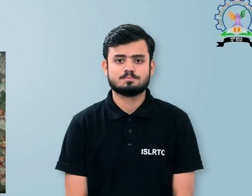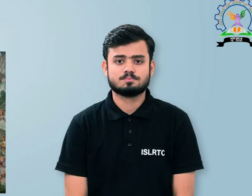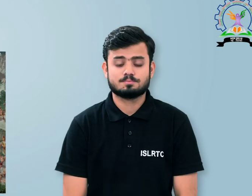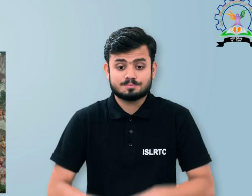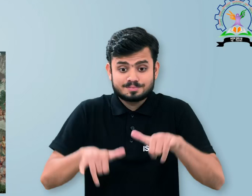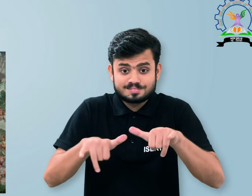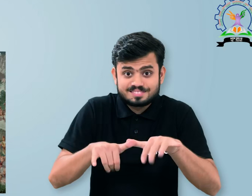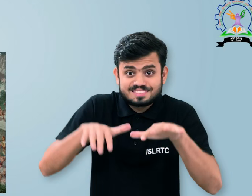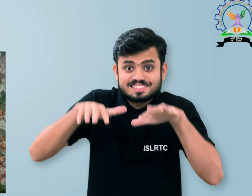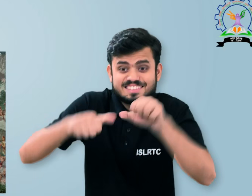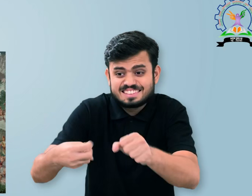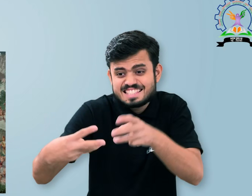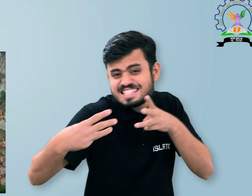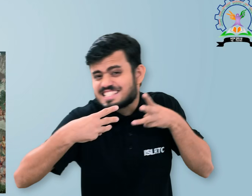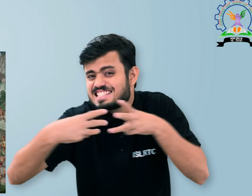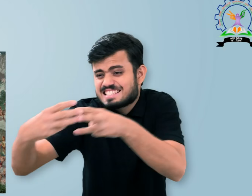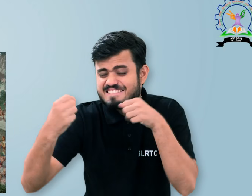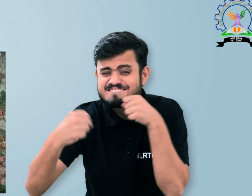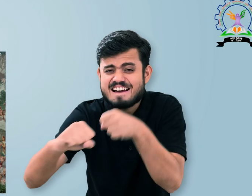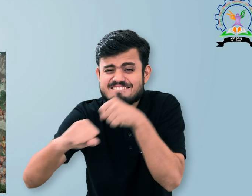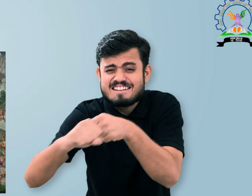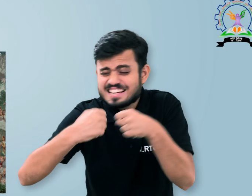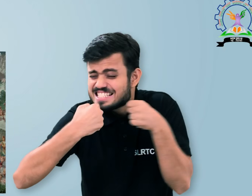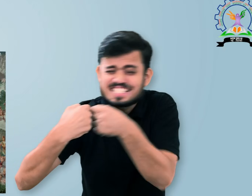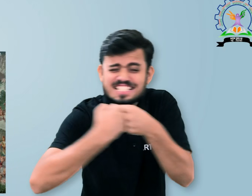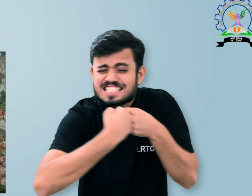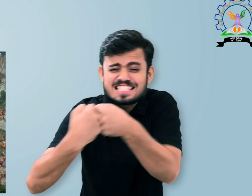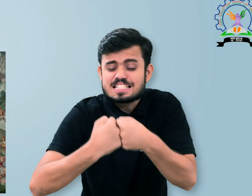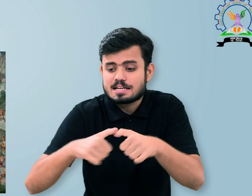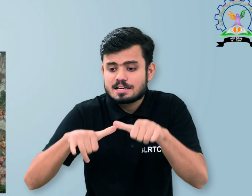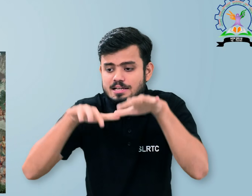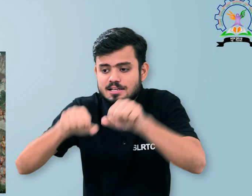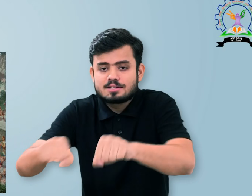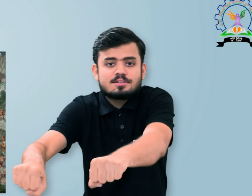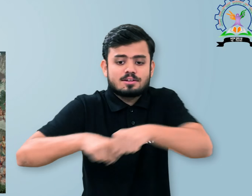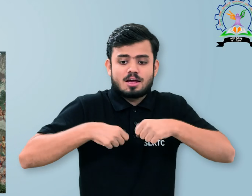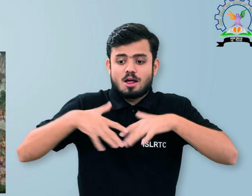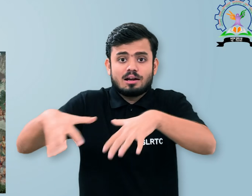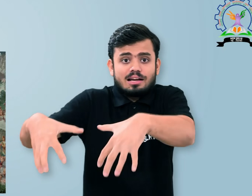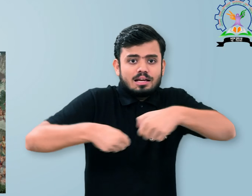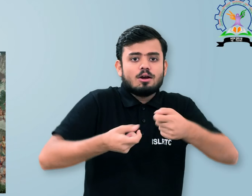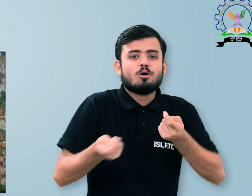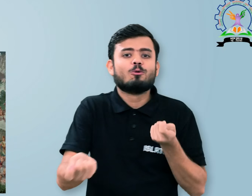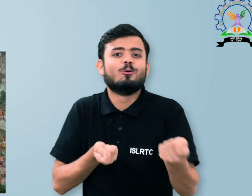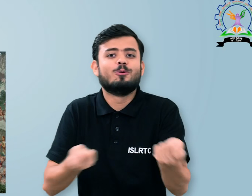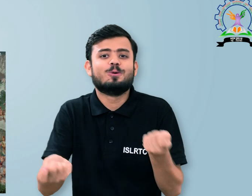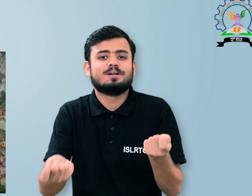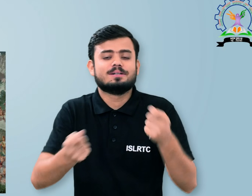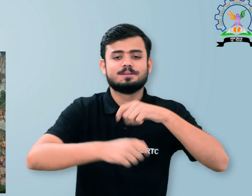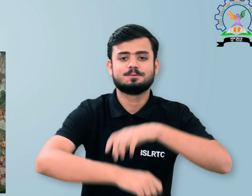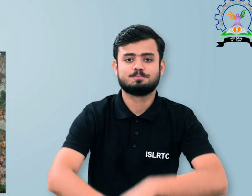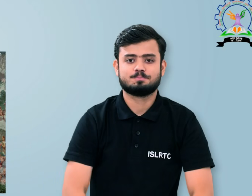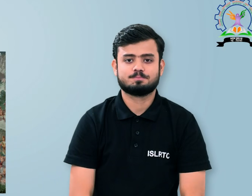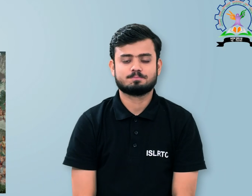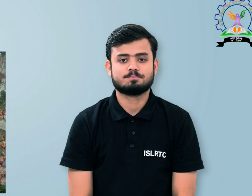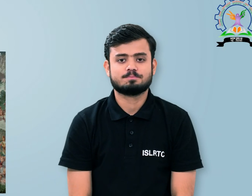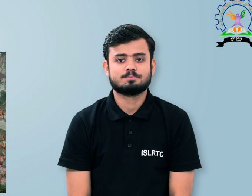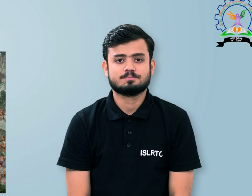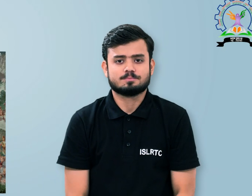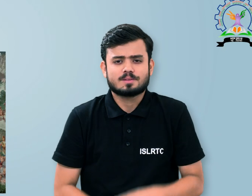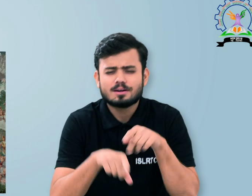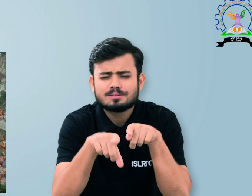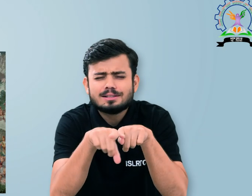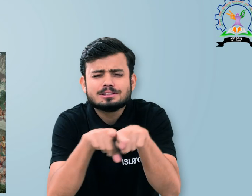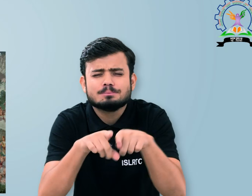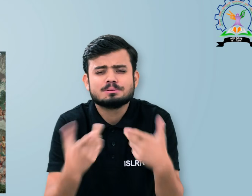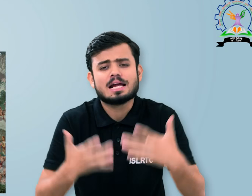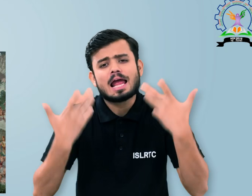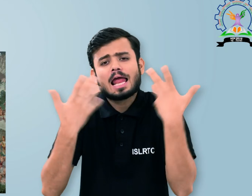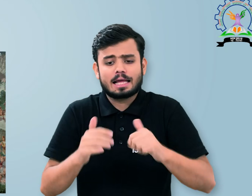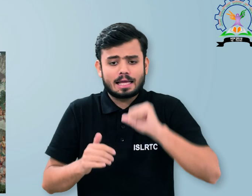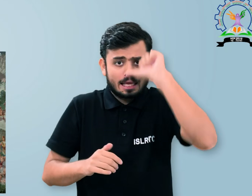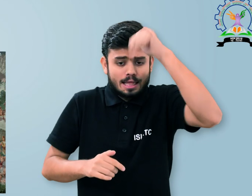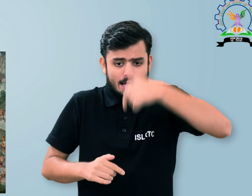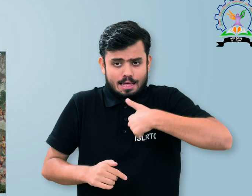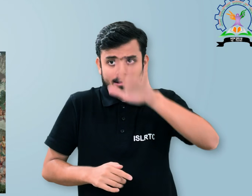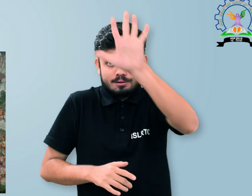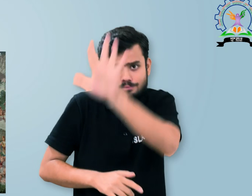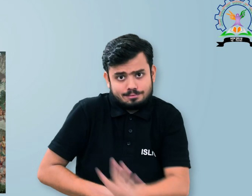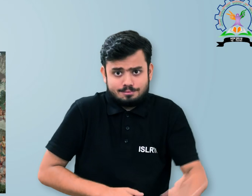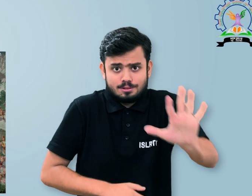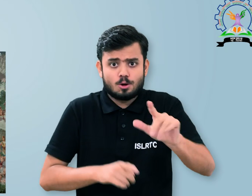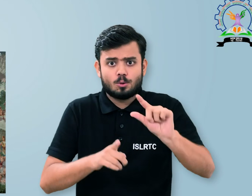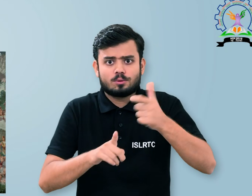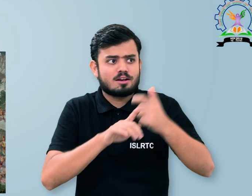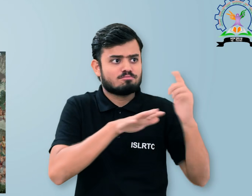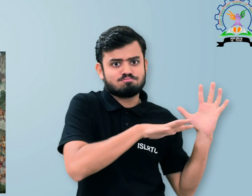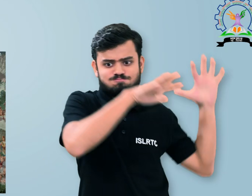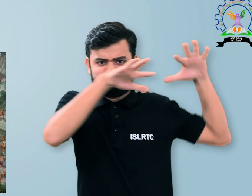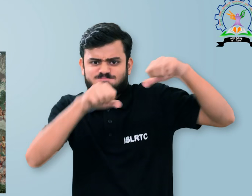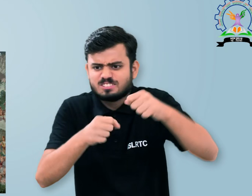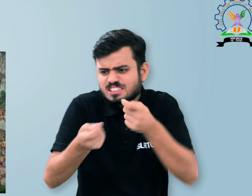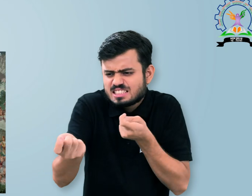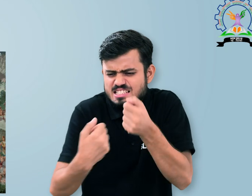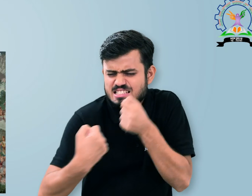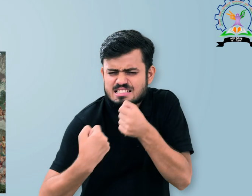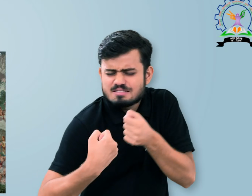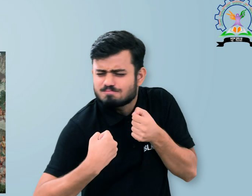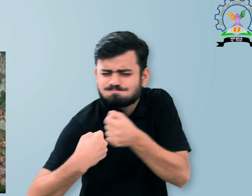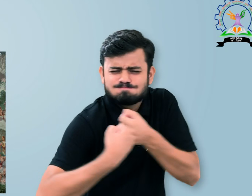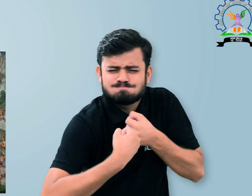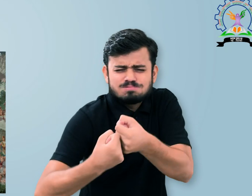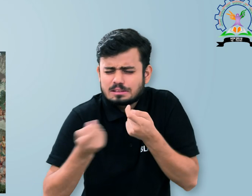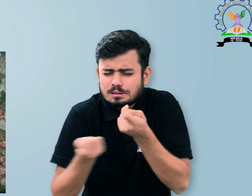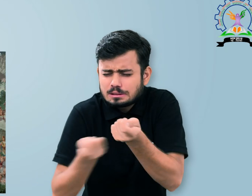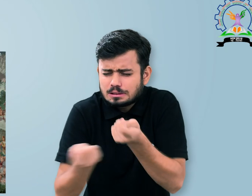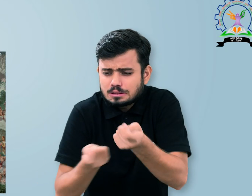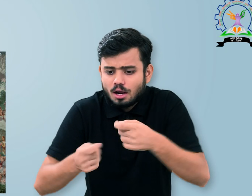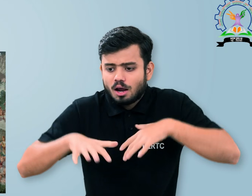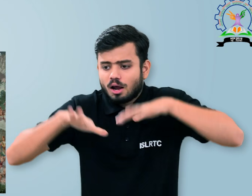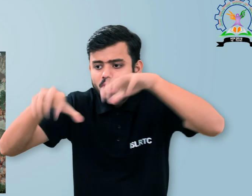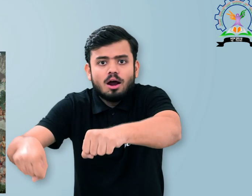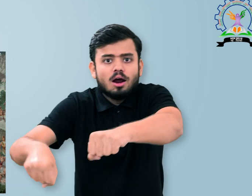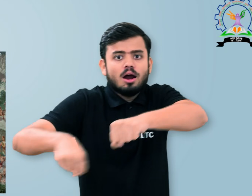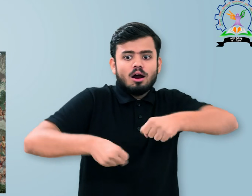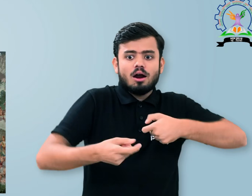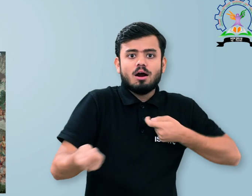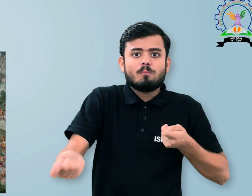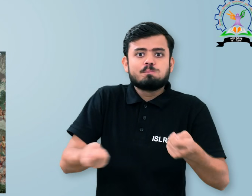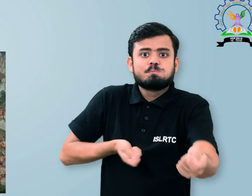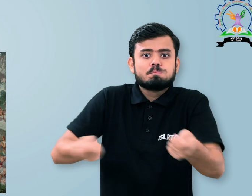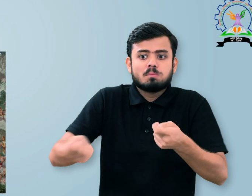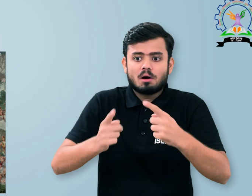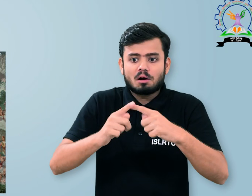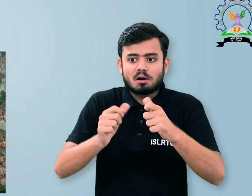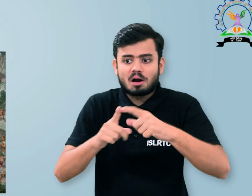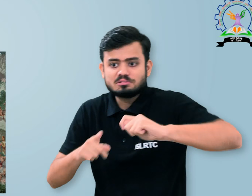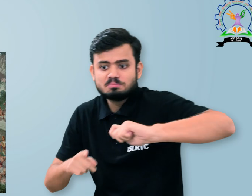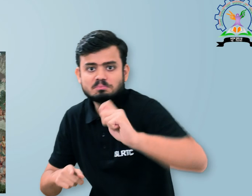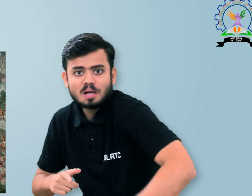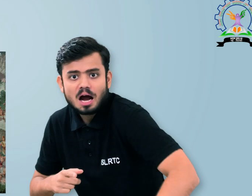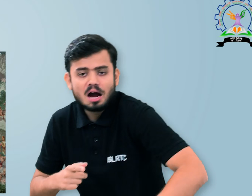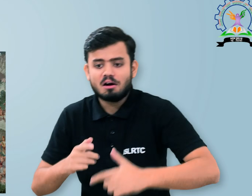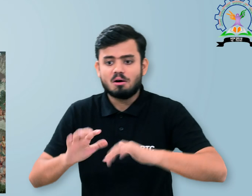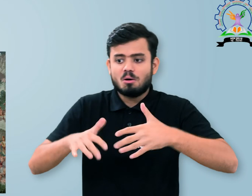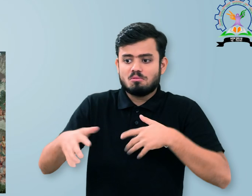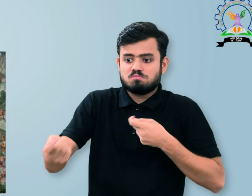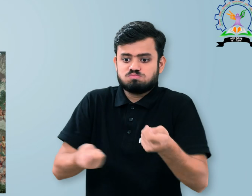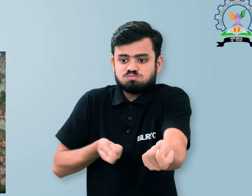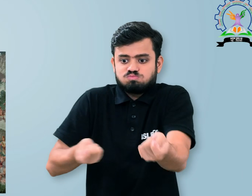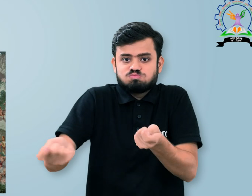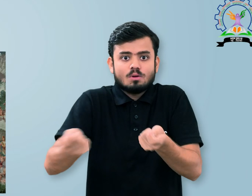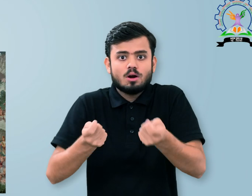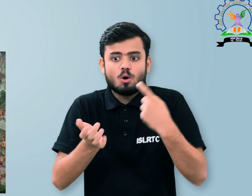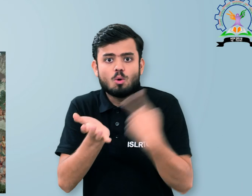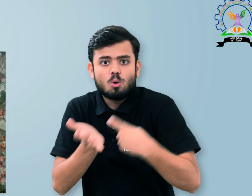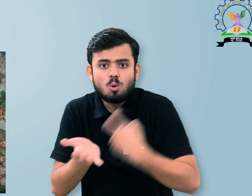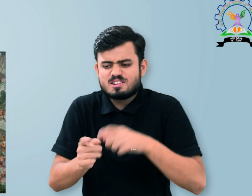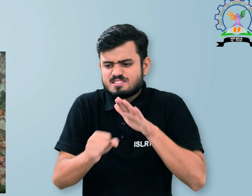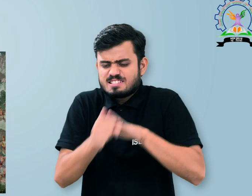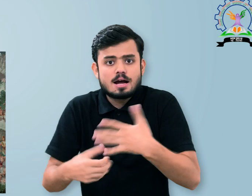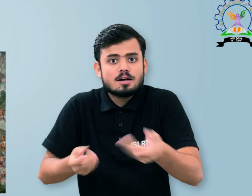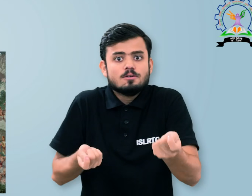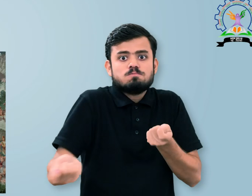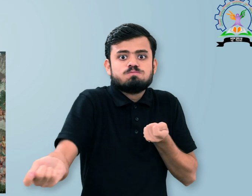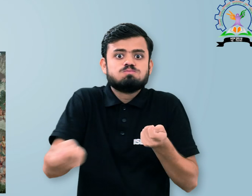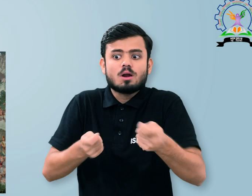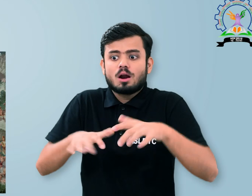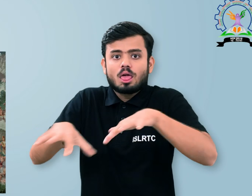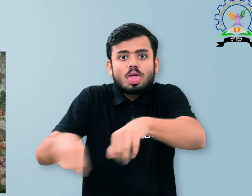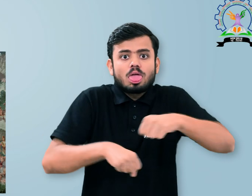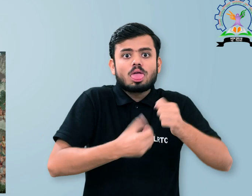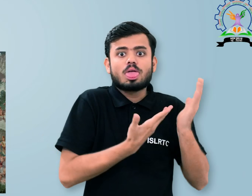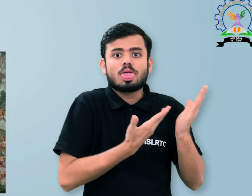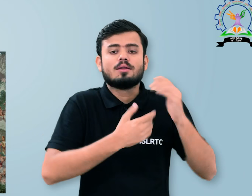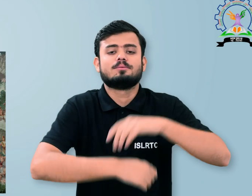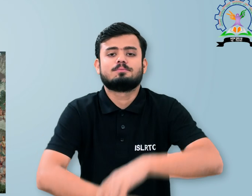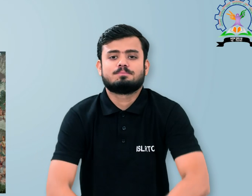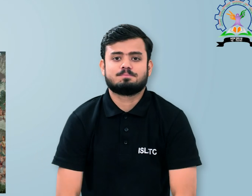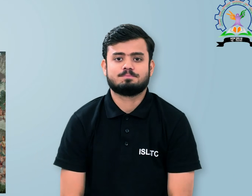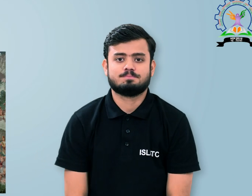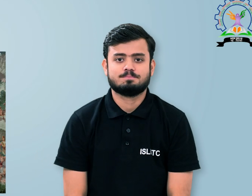Conquest the act of conquering a country, area, or situation.